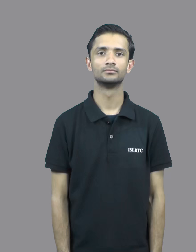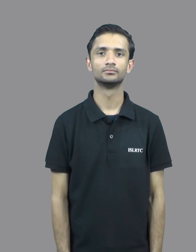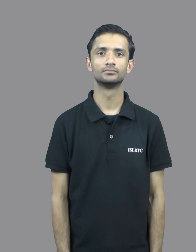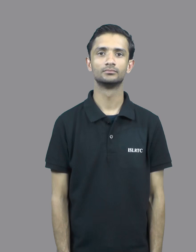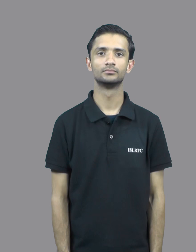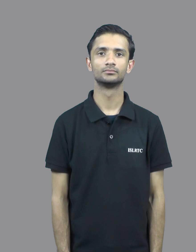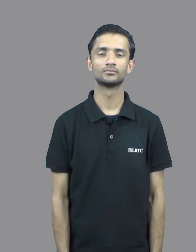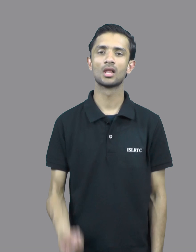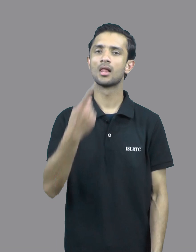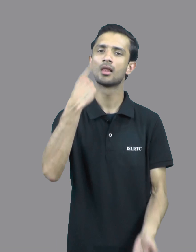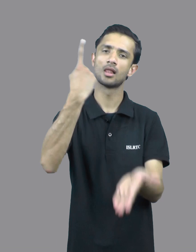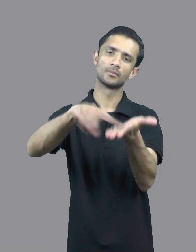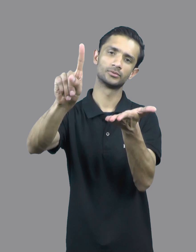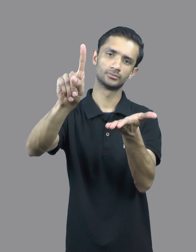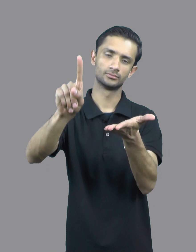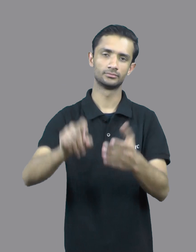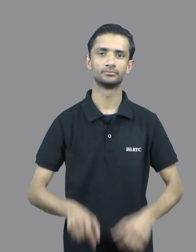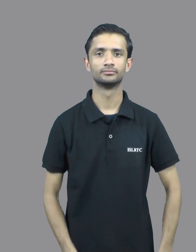Allow